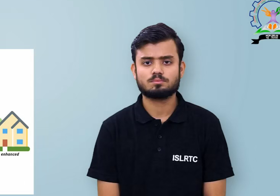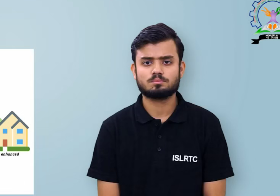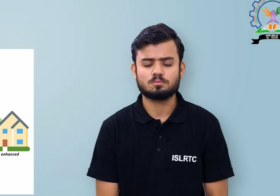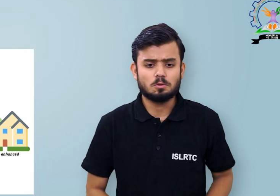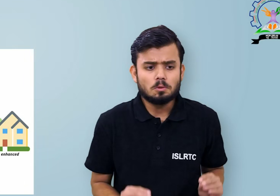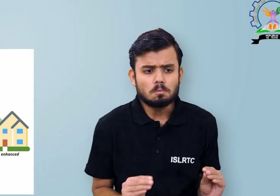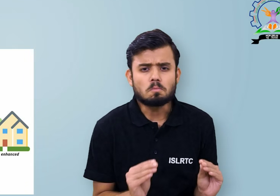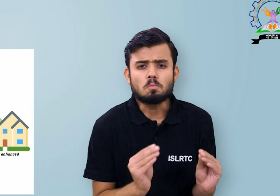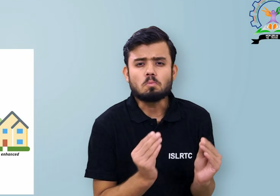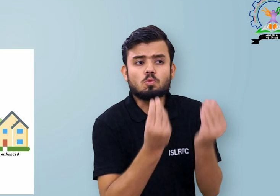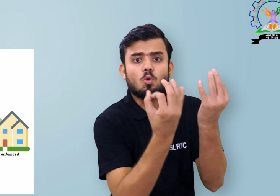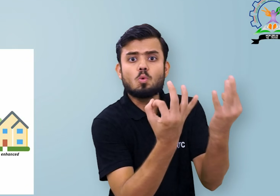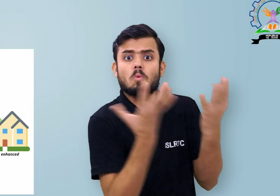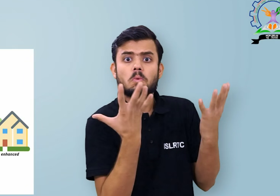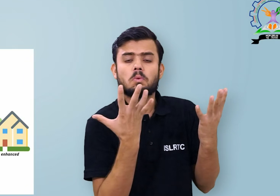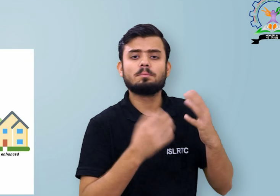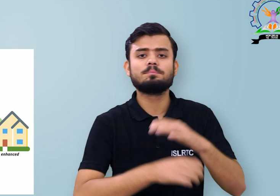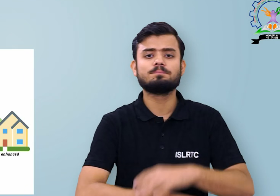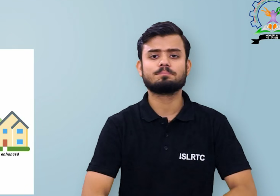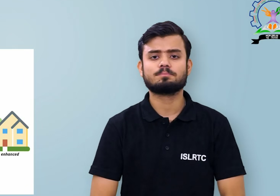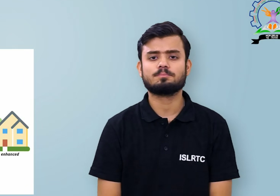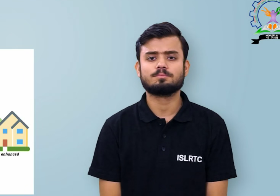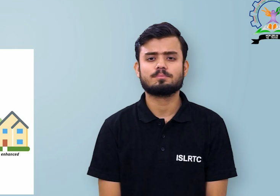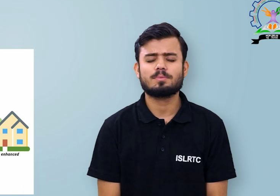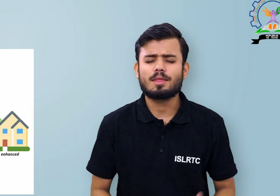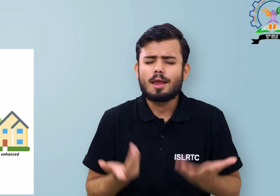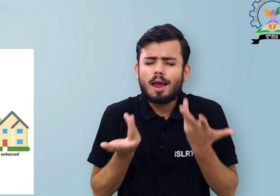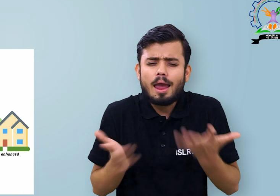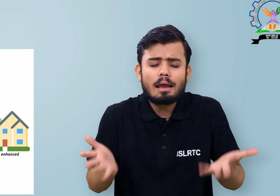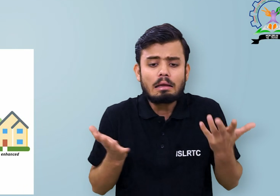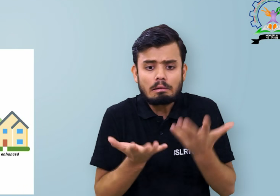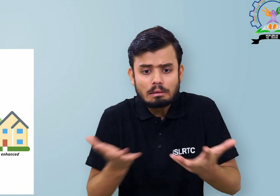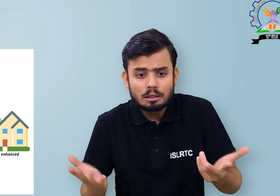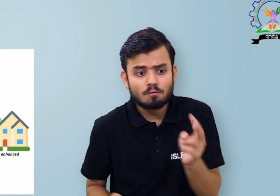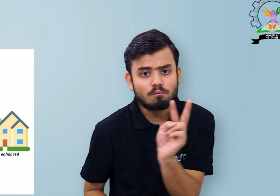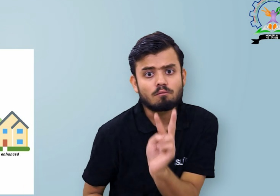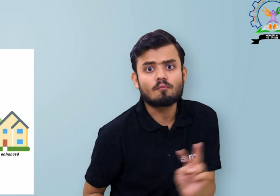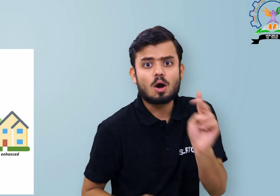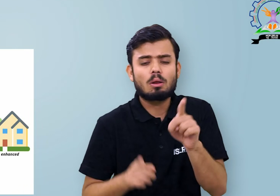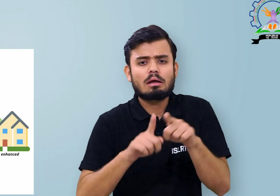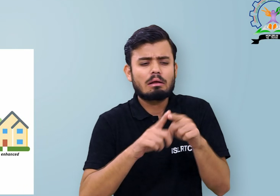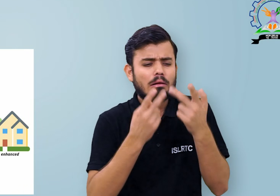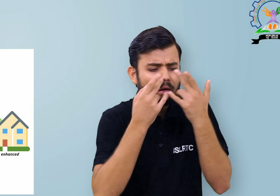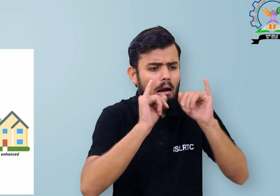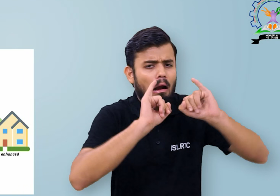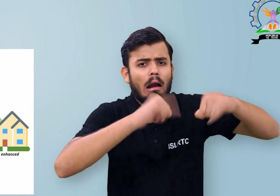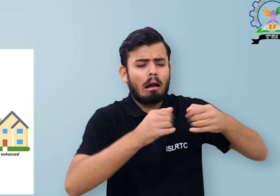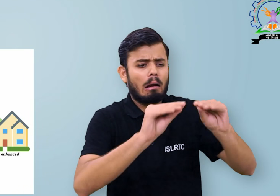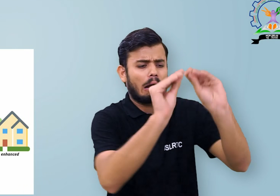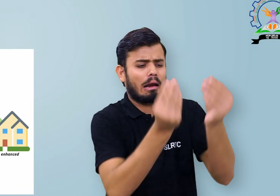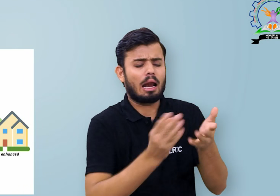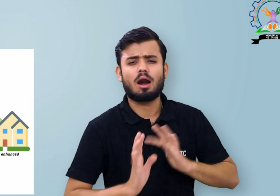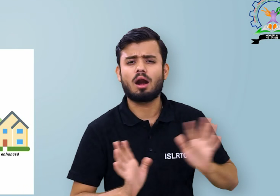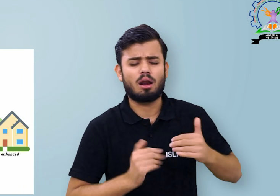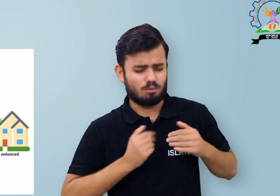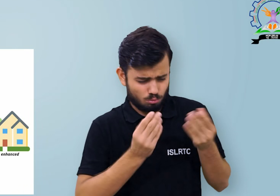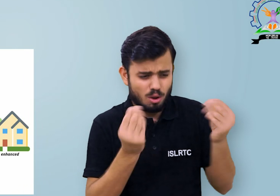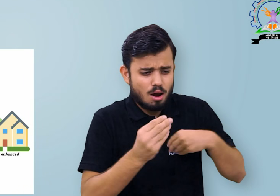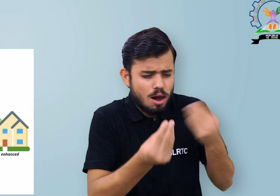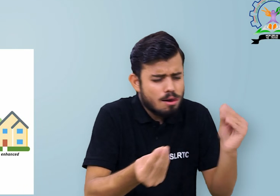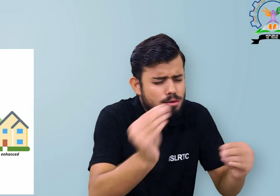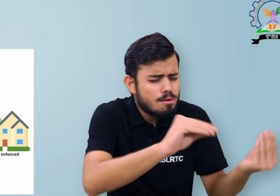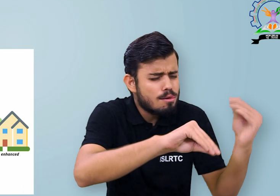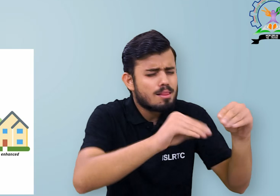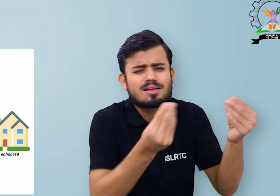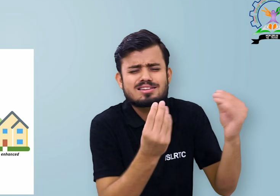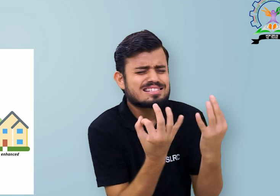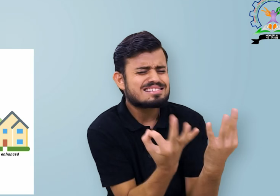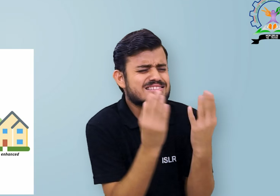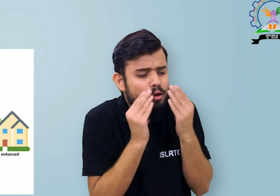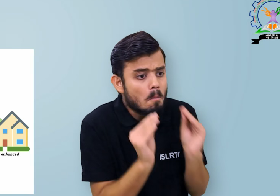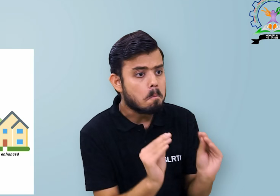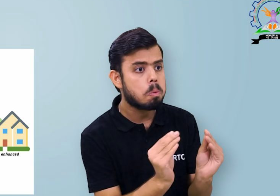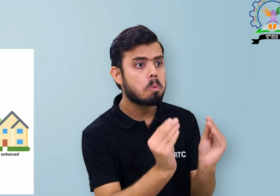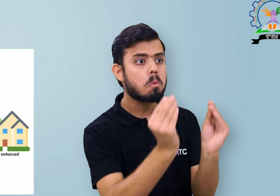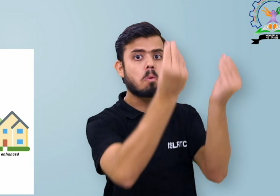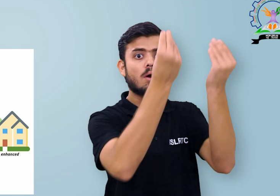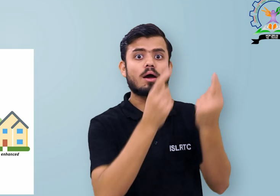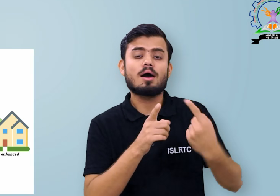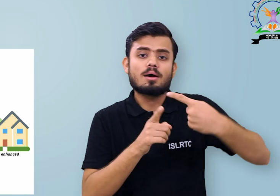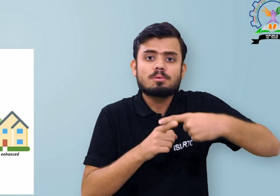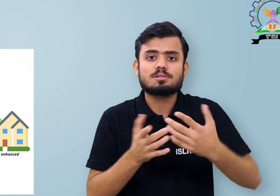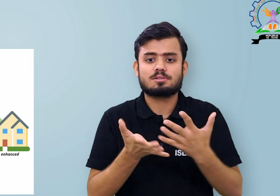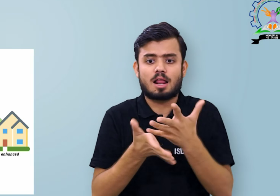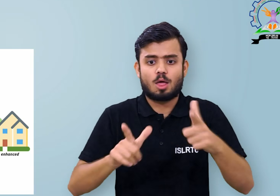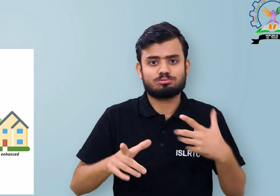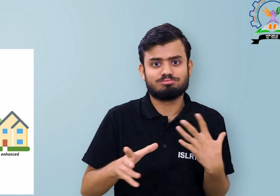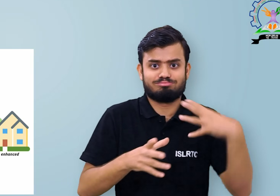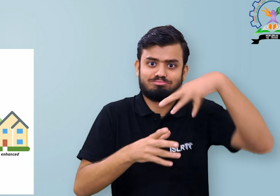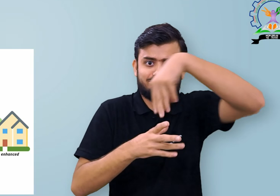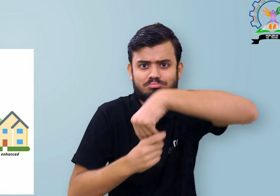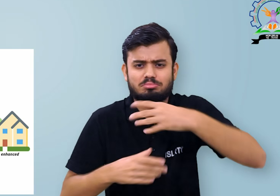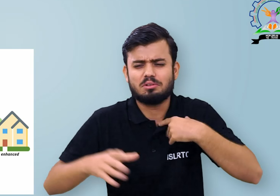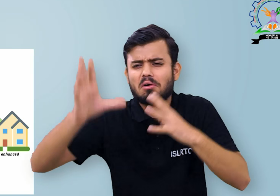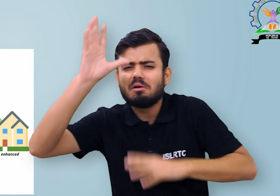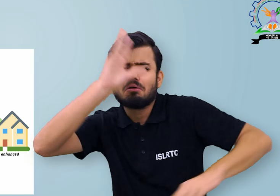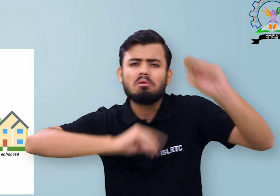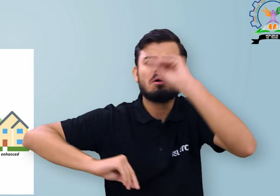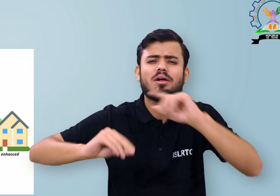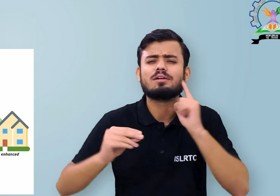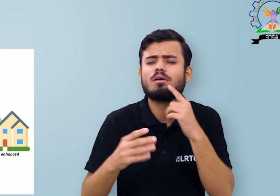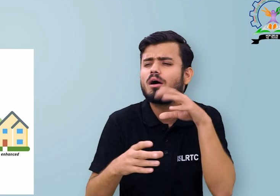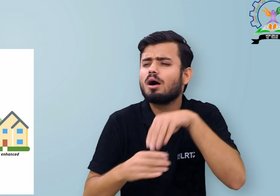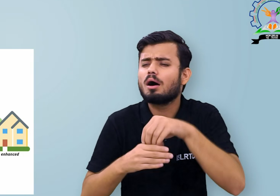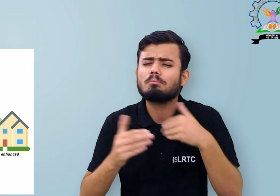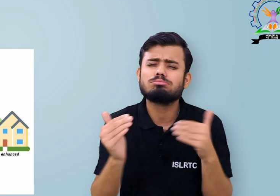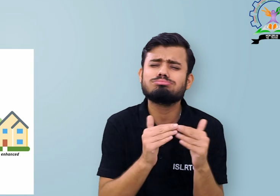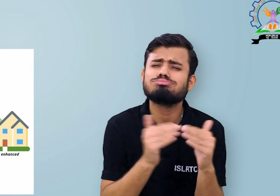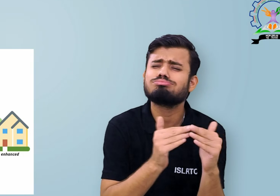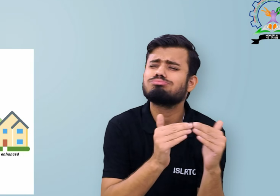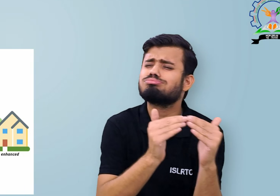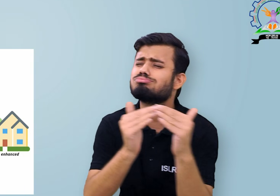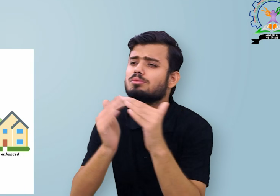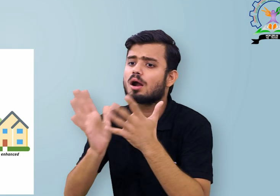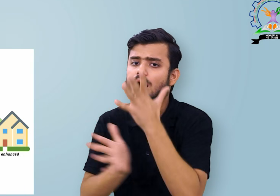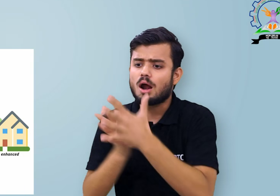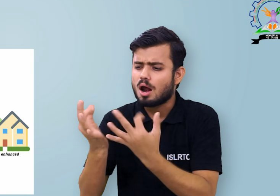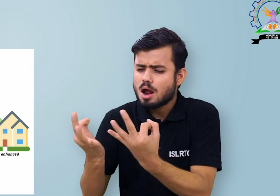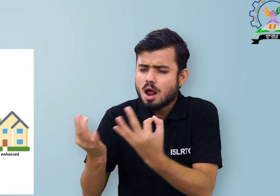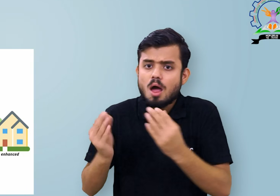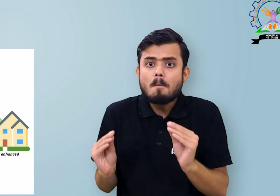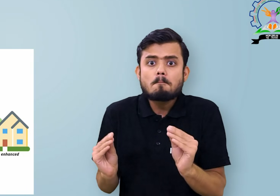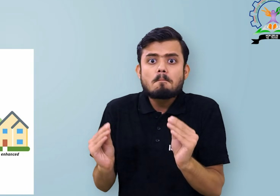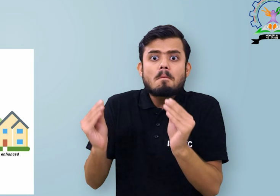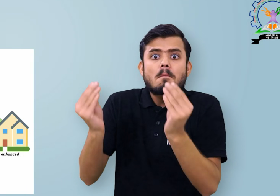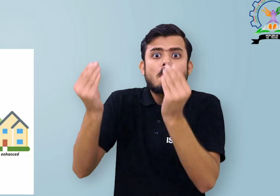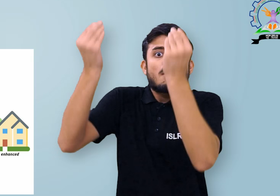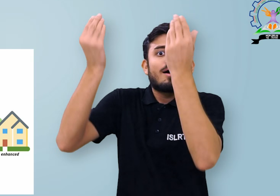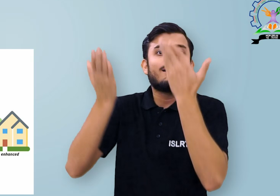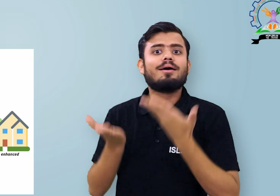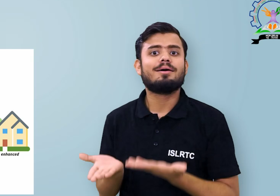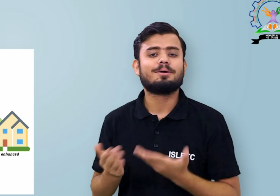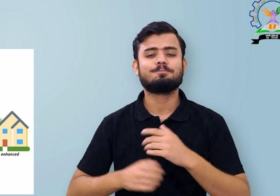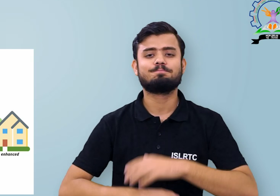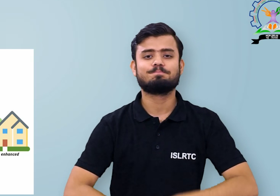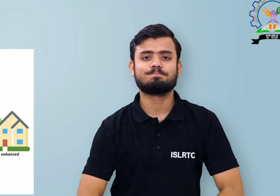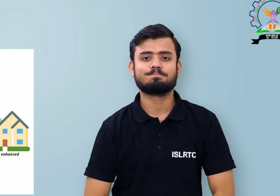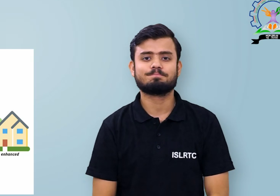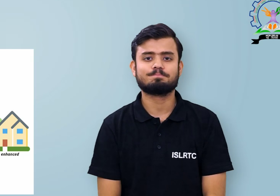Enhance To further improve the quality, value, or extent of something.